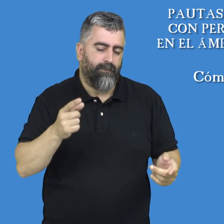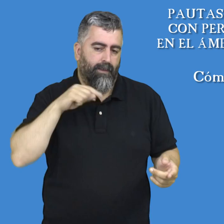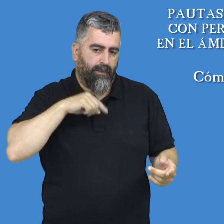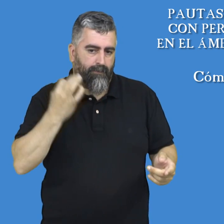sentir